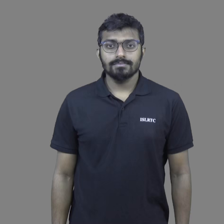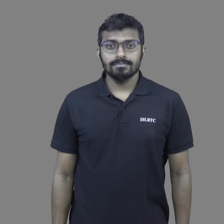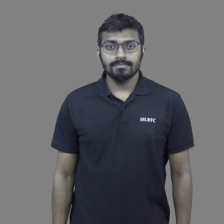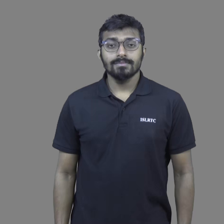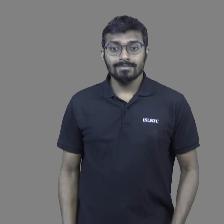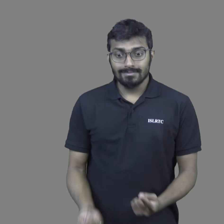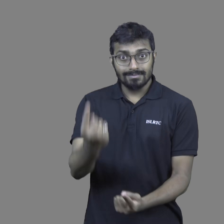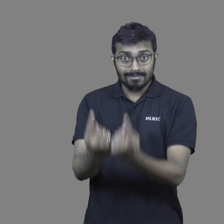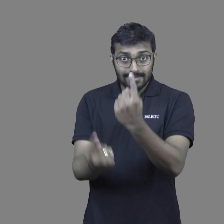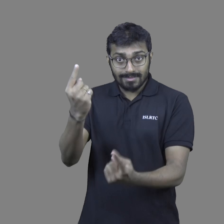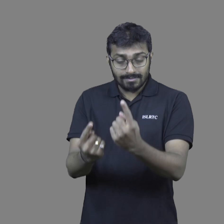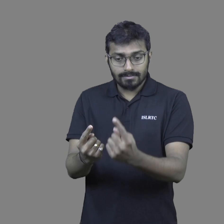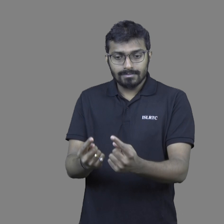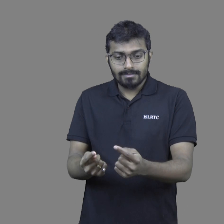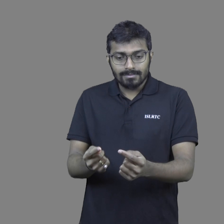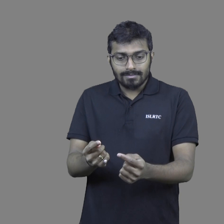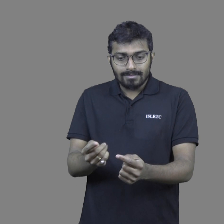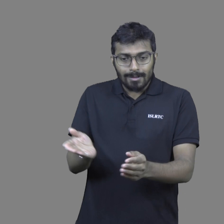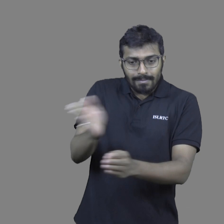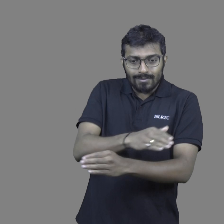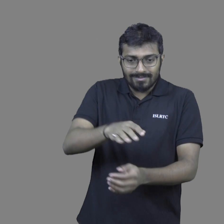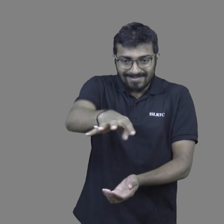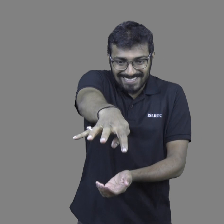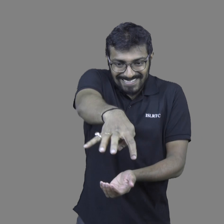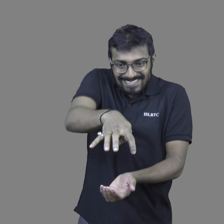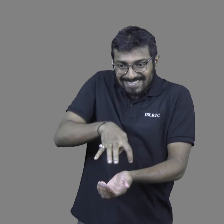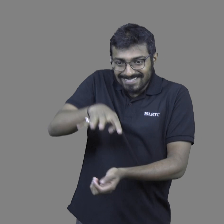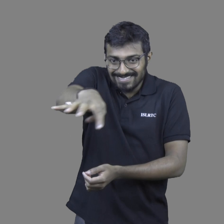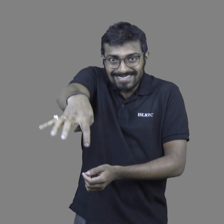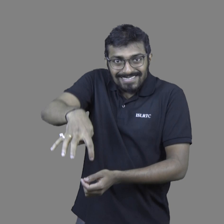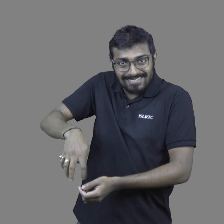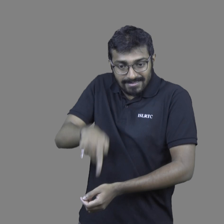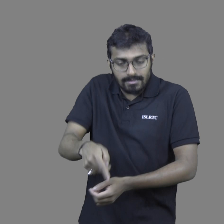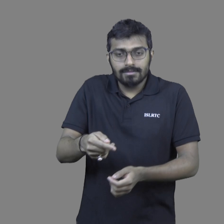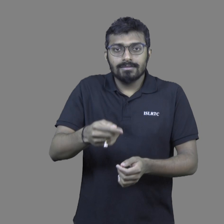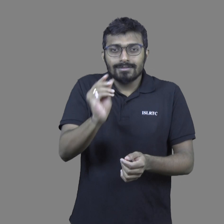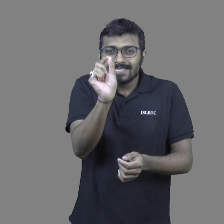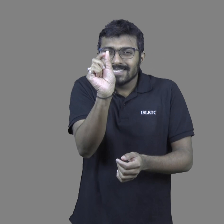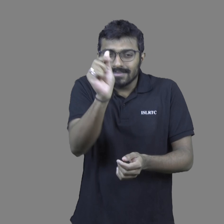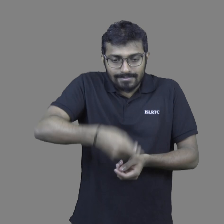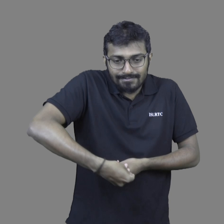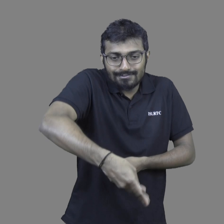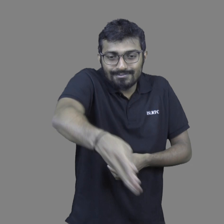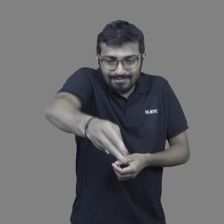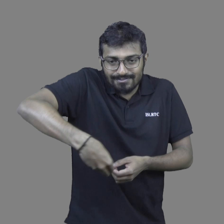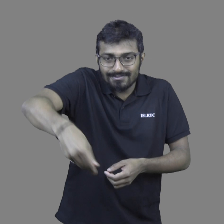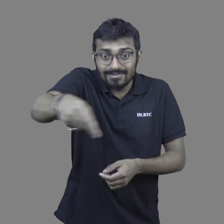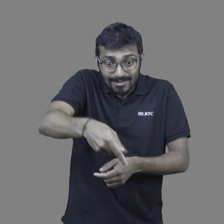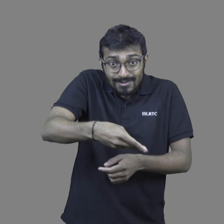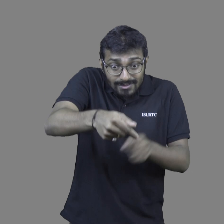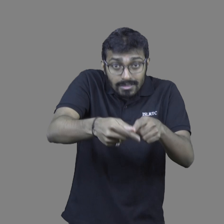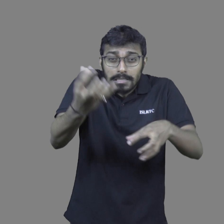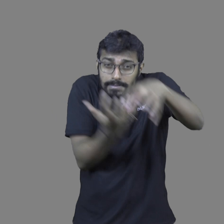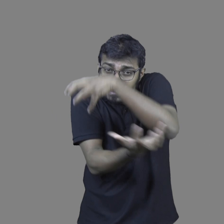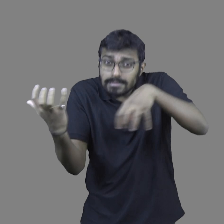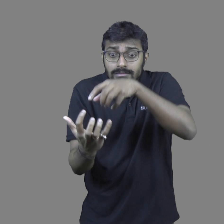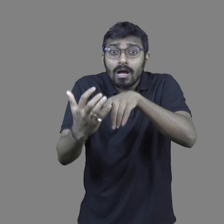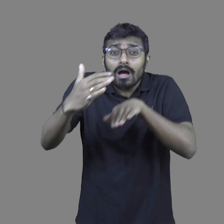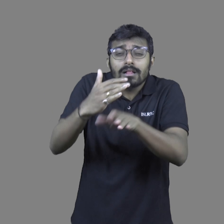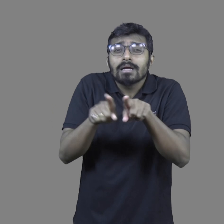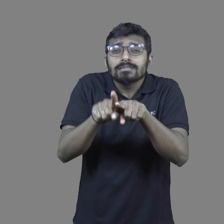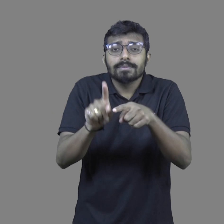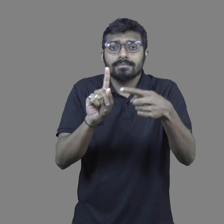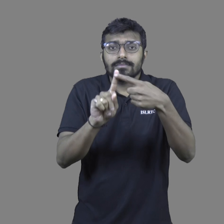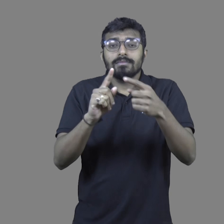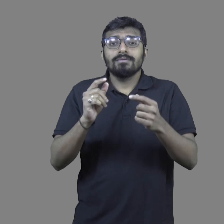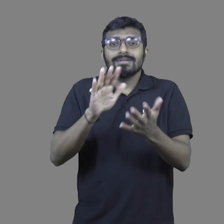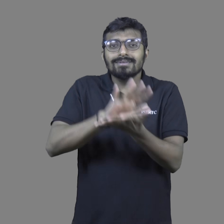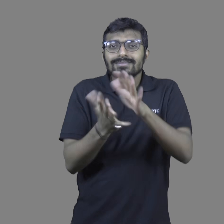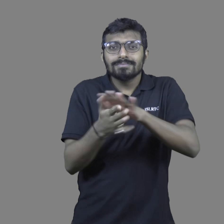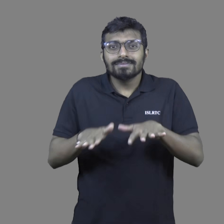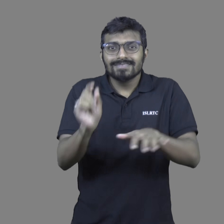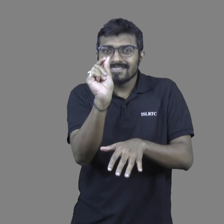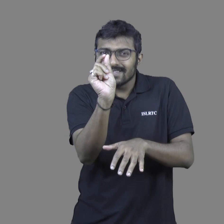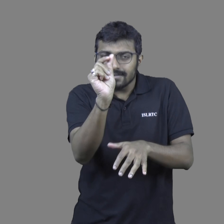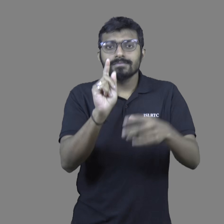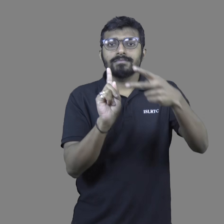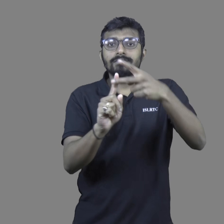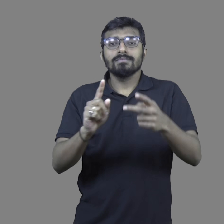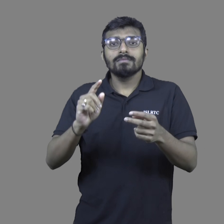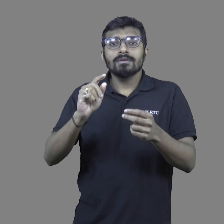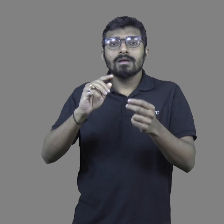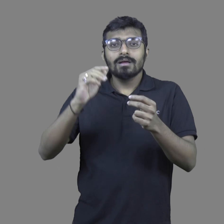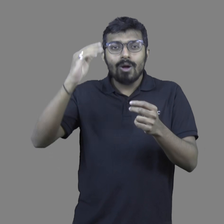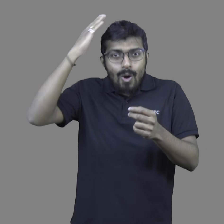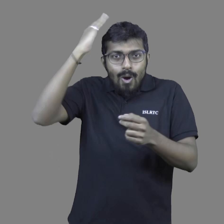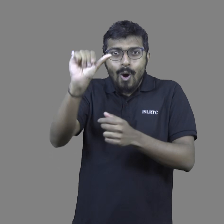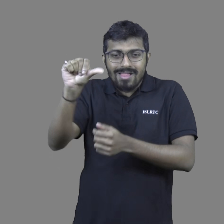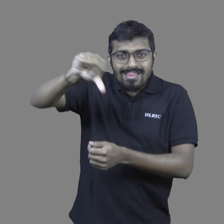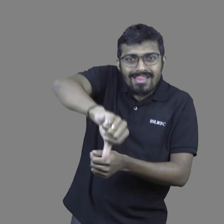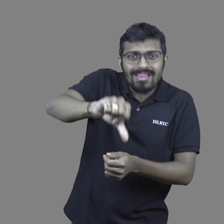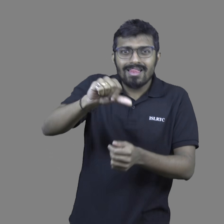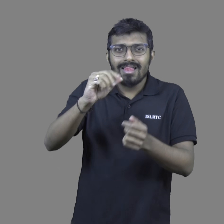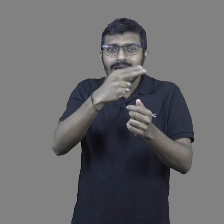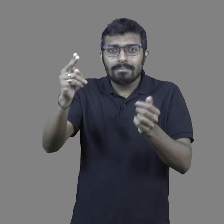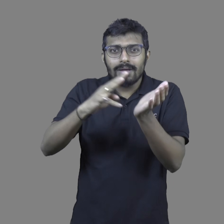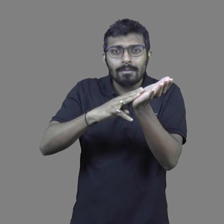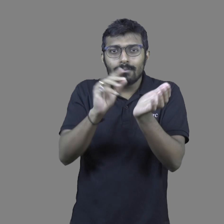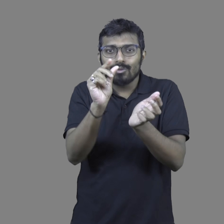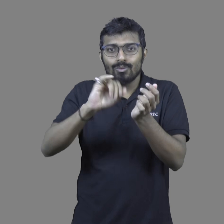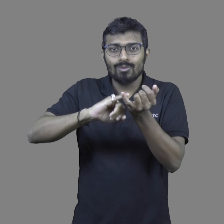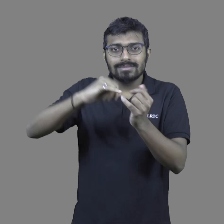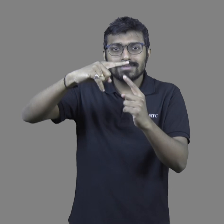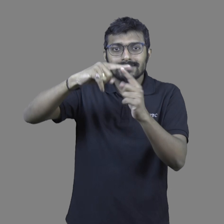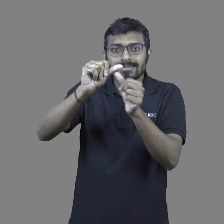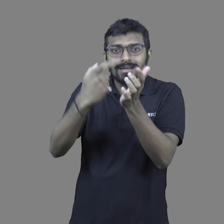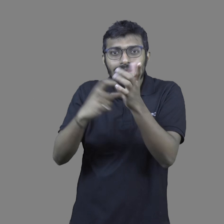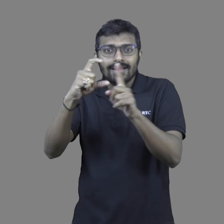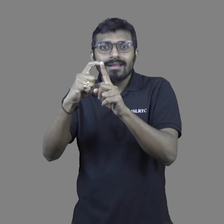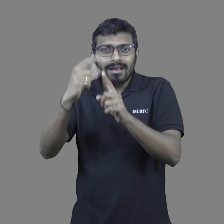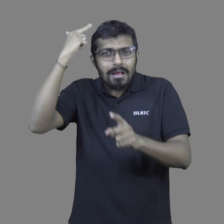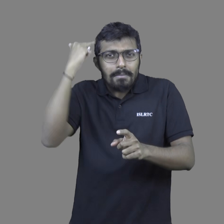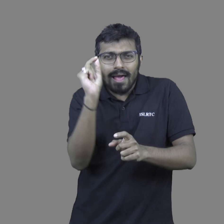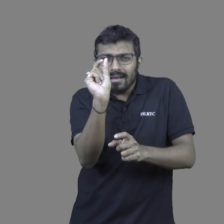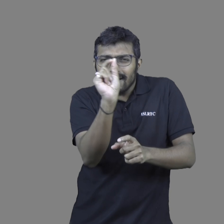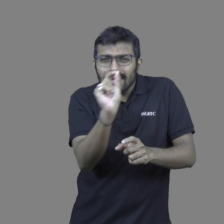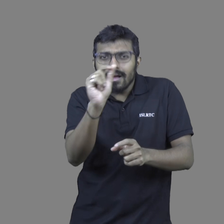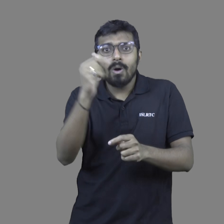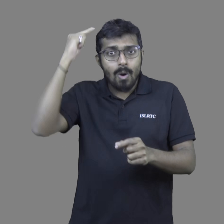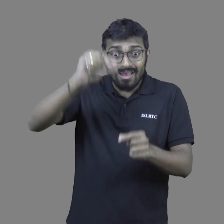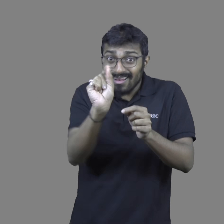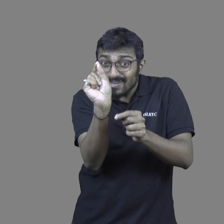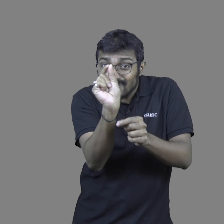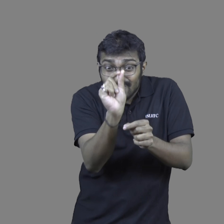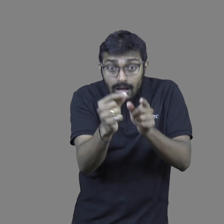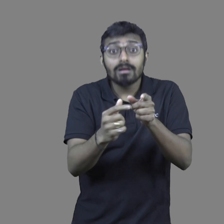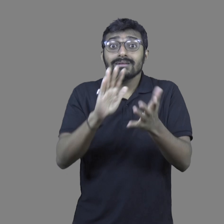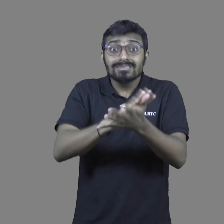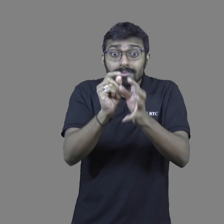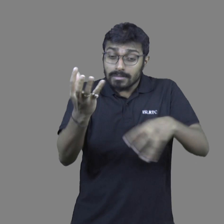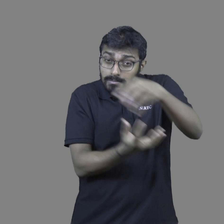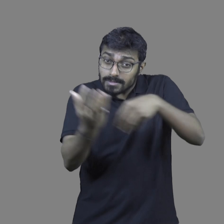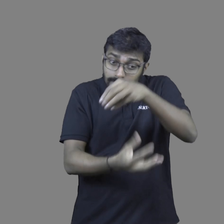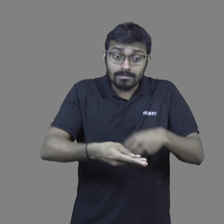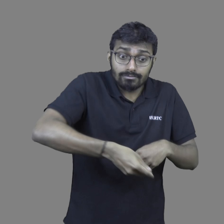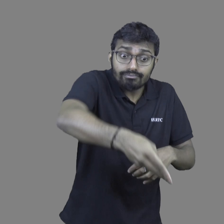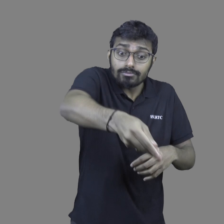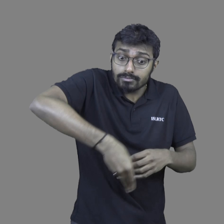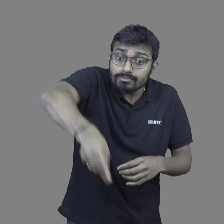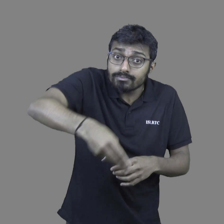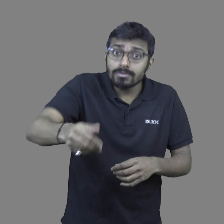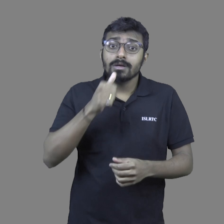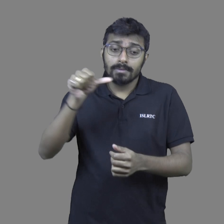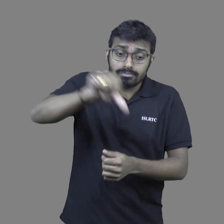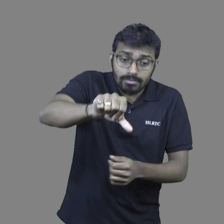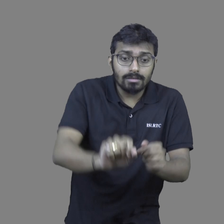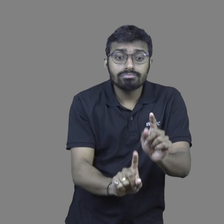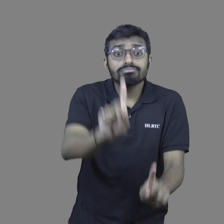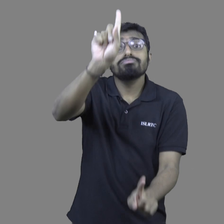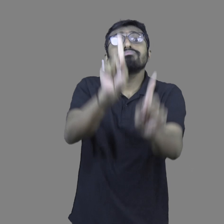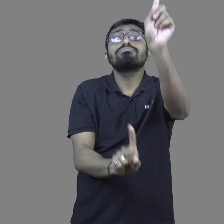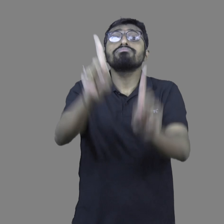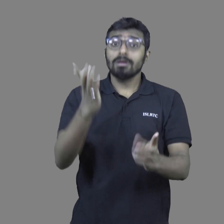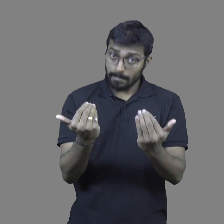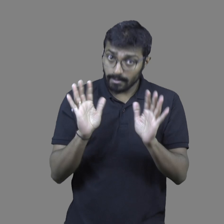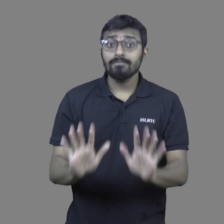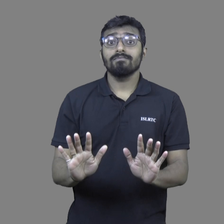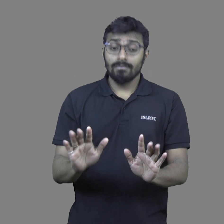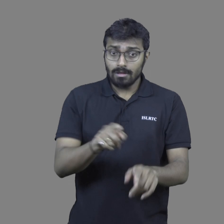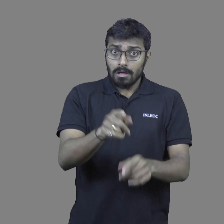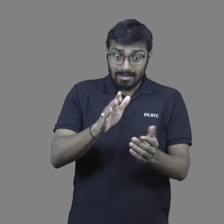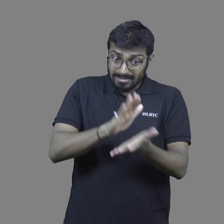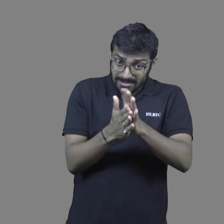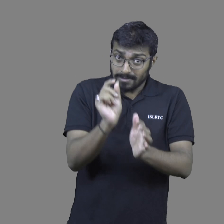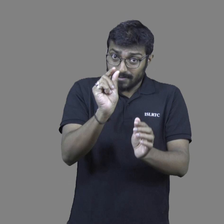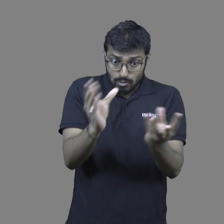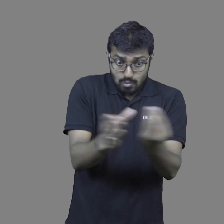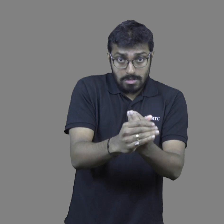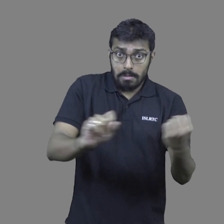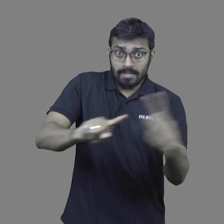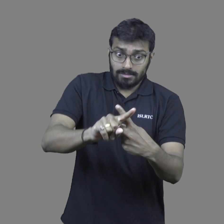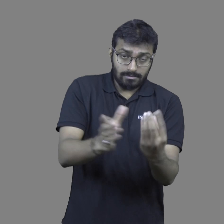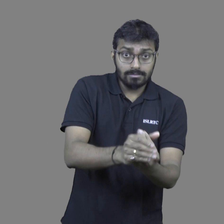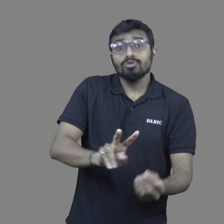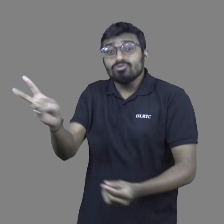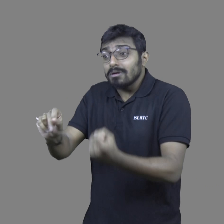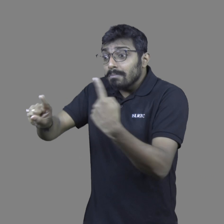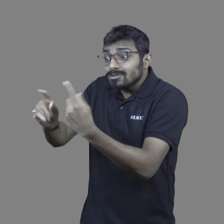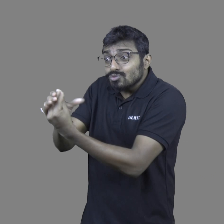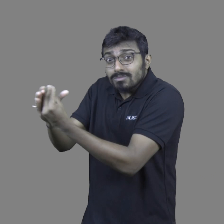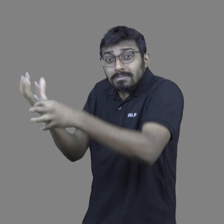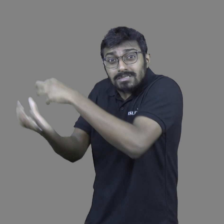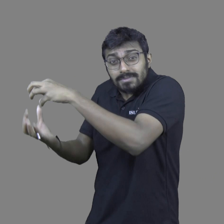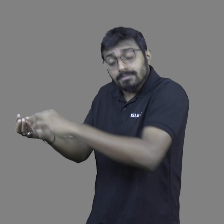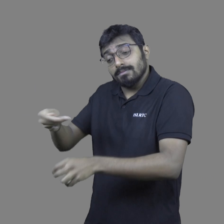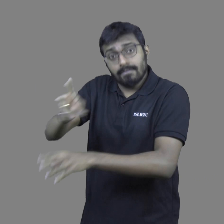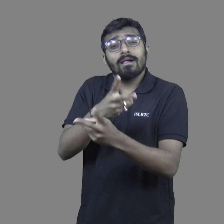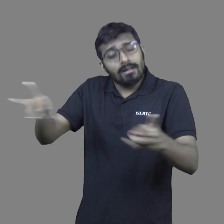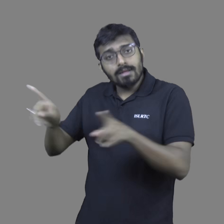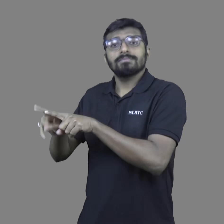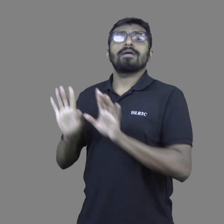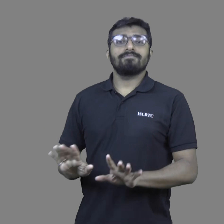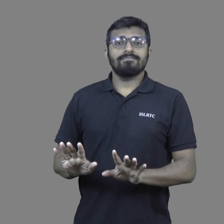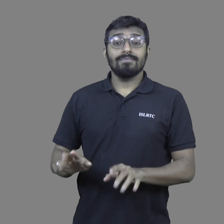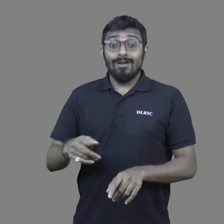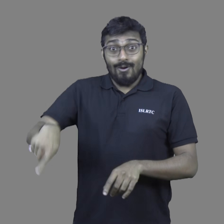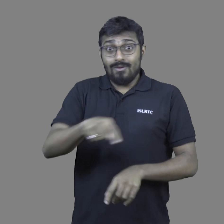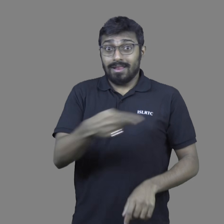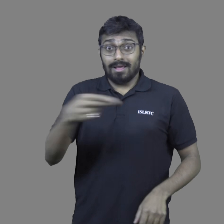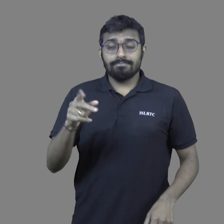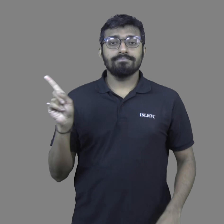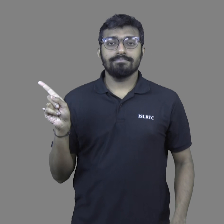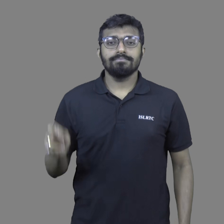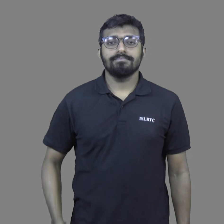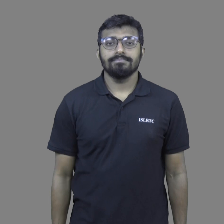Mixed Crops